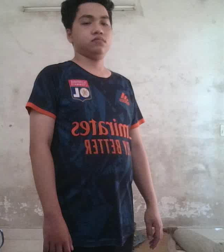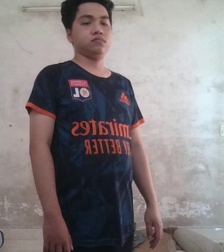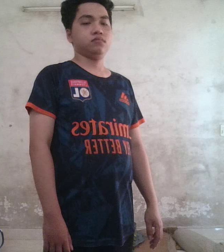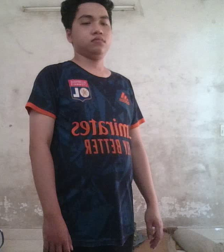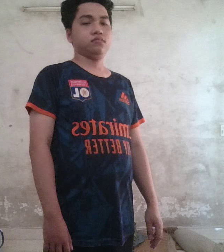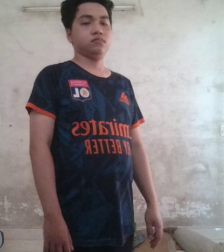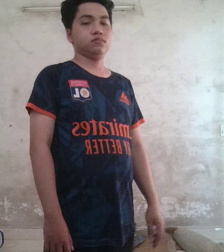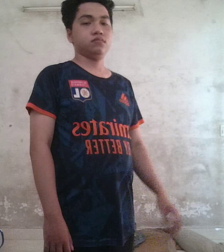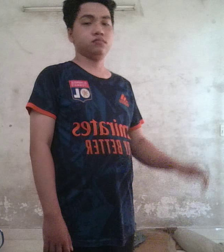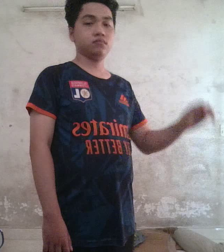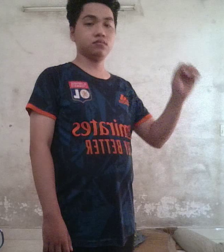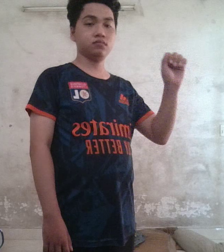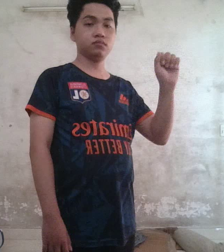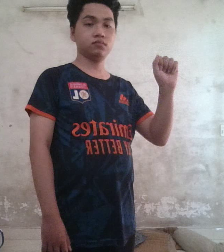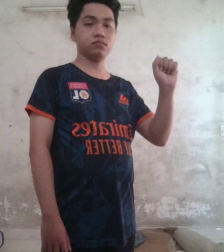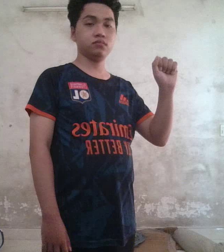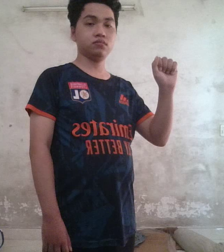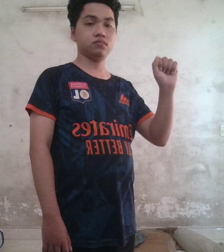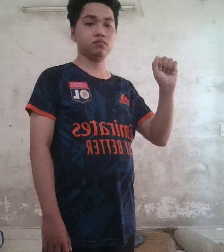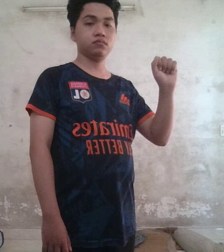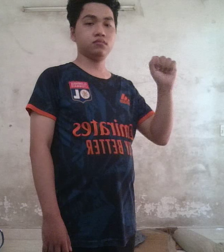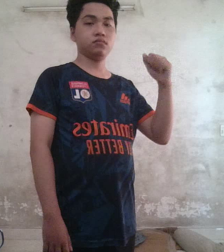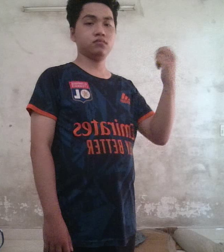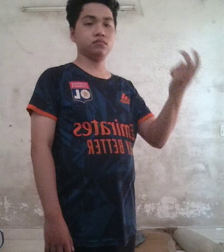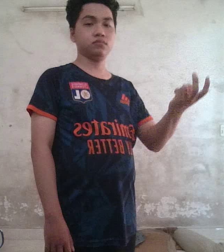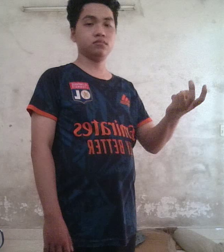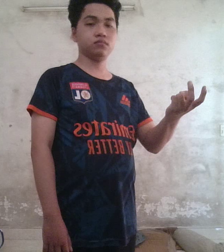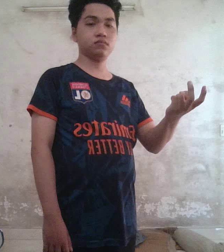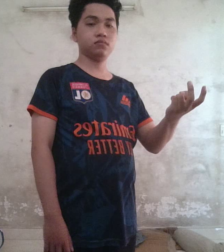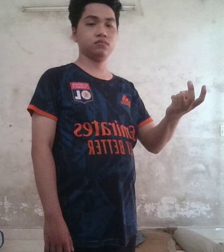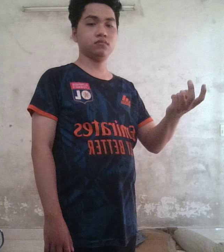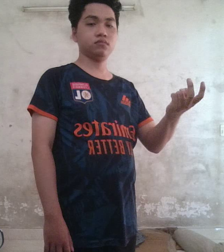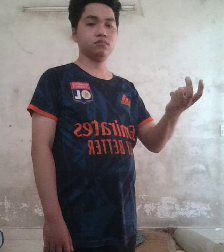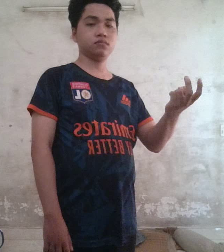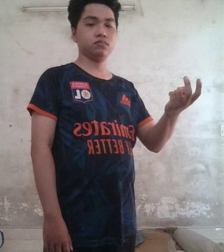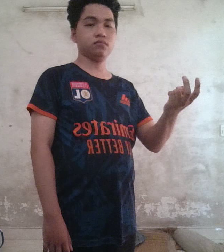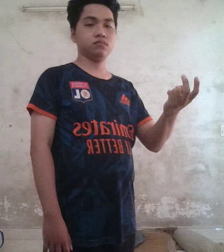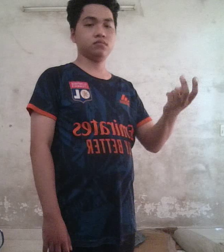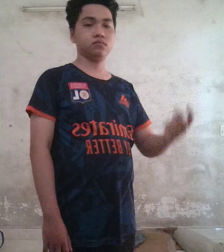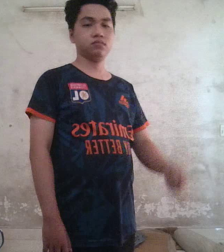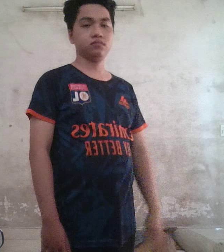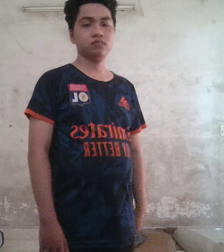ă